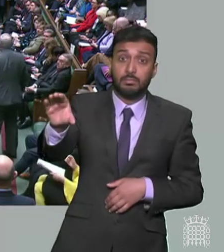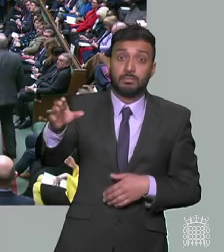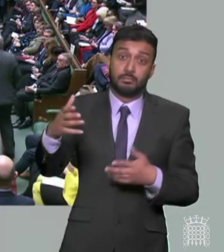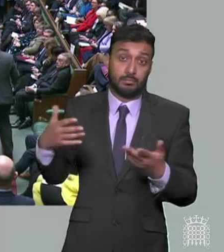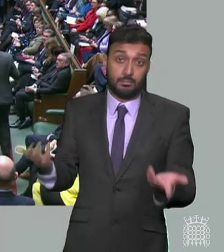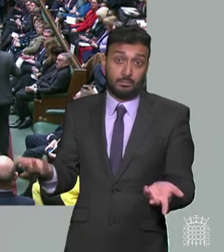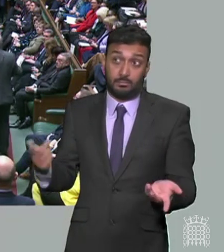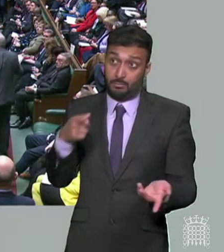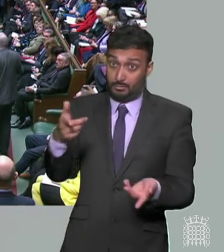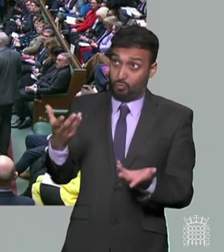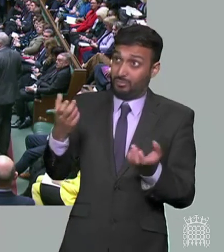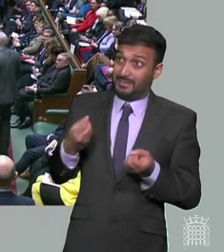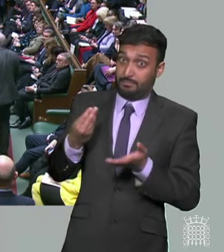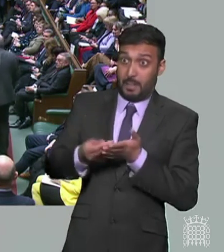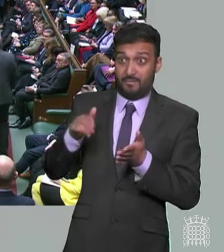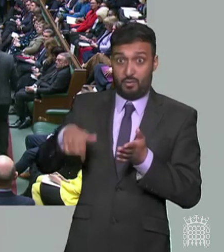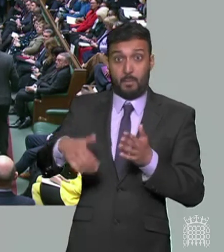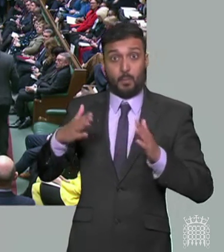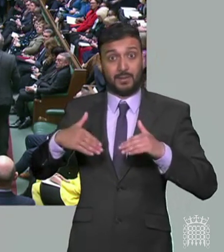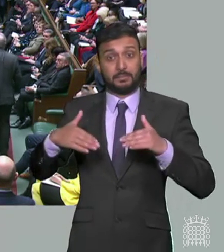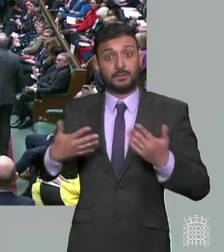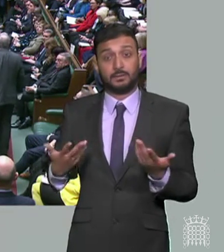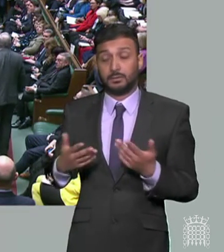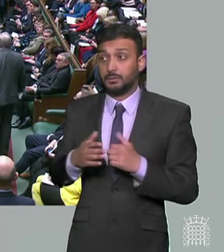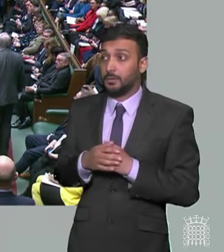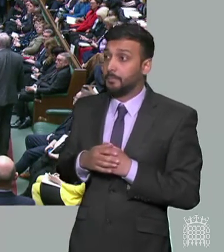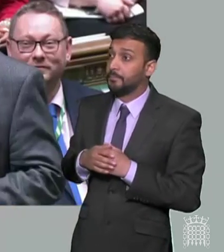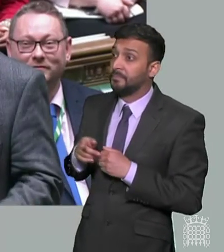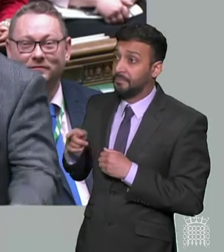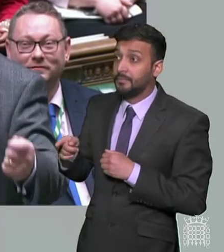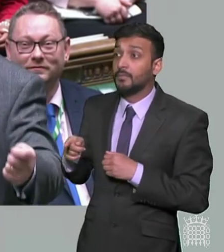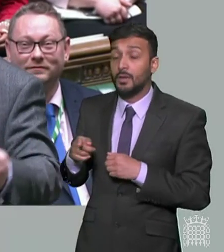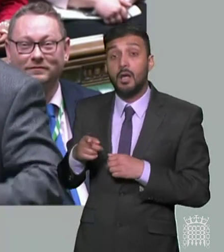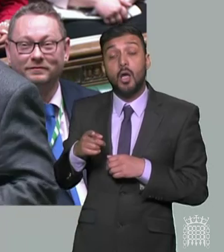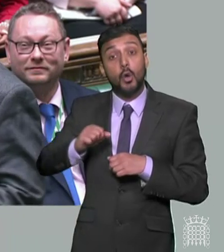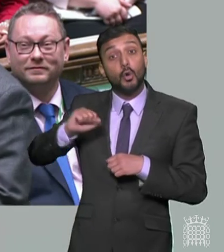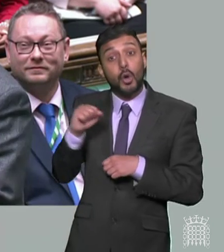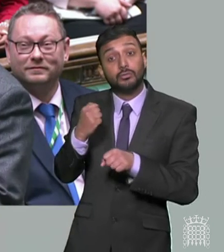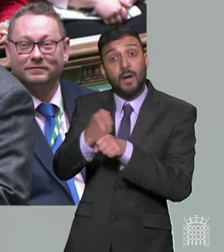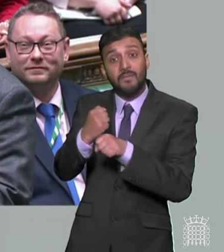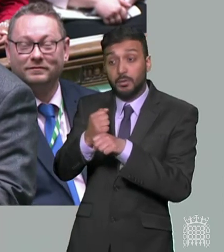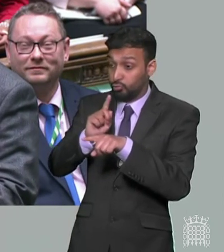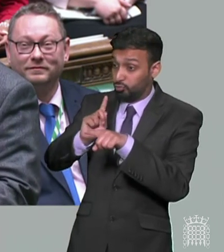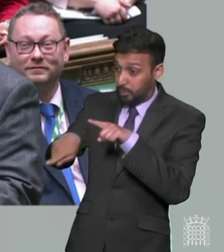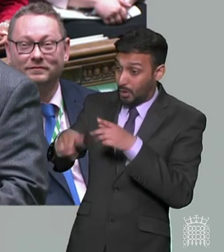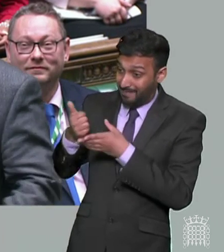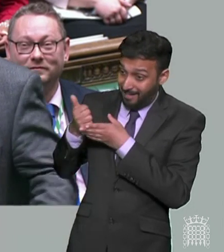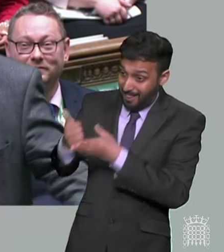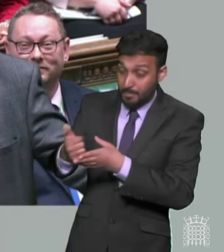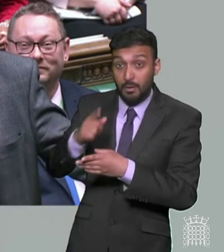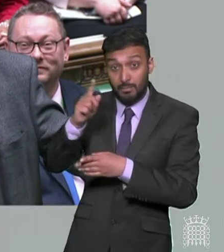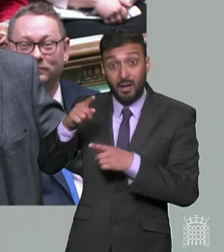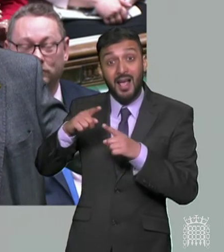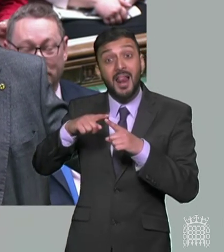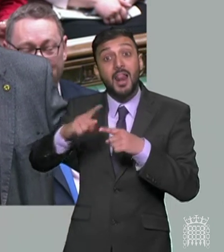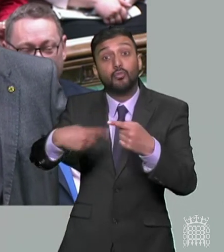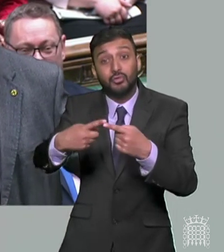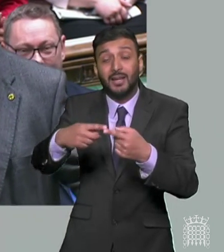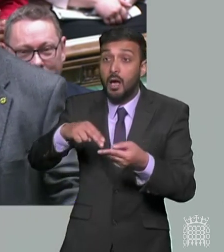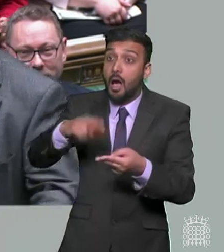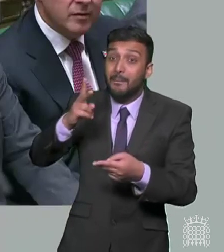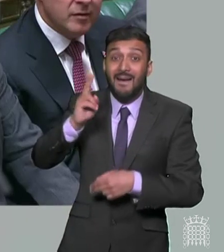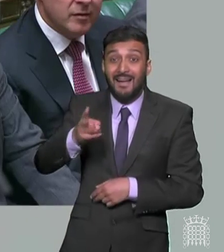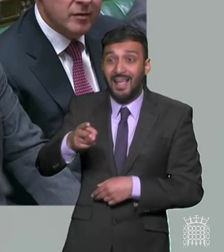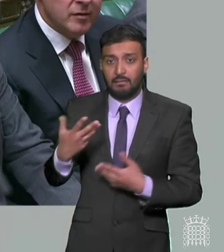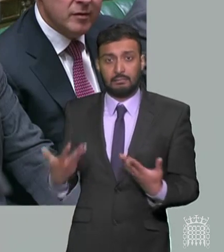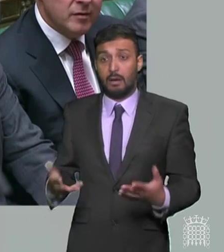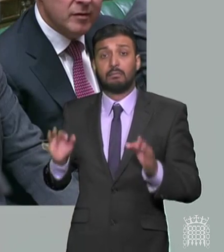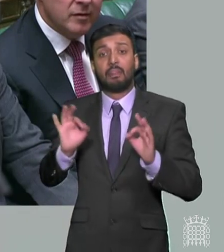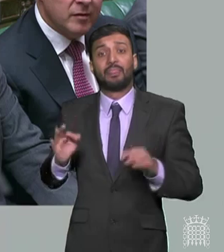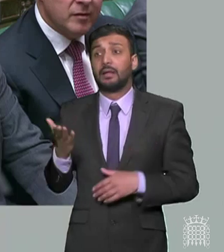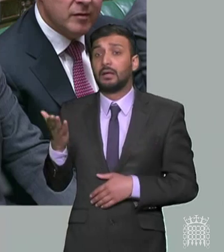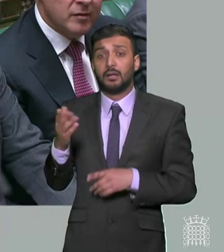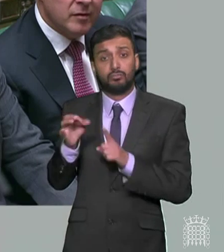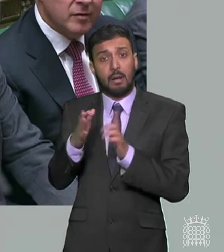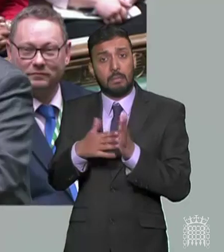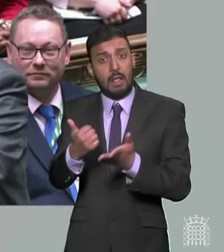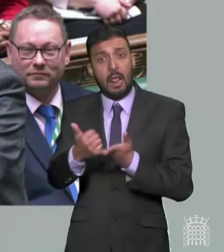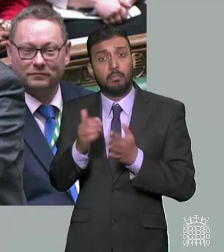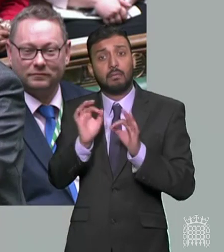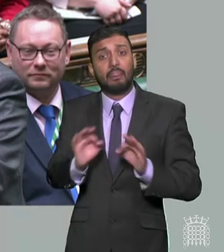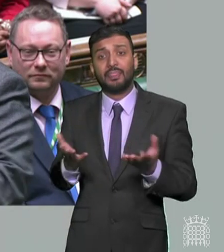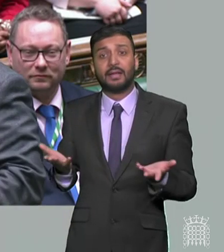My goodness! We have children facing poverty, and the Scottish Government are responding with the child payment—by the way, it will increase again later this year—but we get nothing but empty words from the Prime Minister.